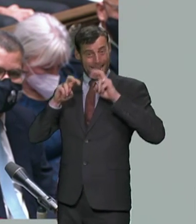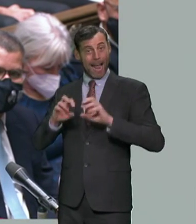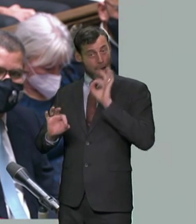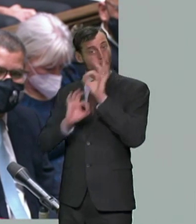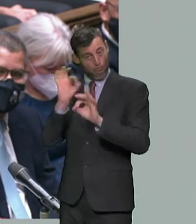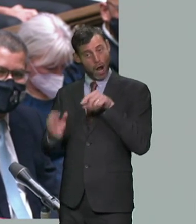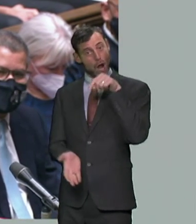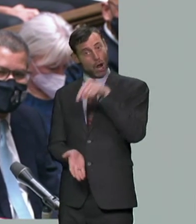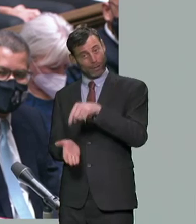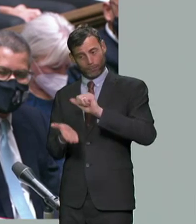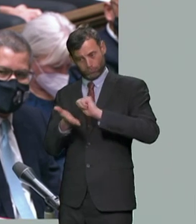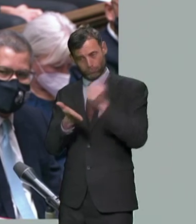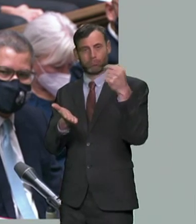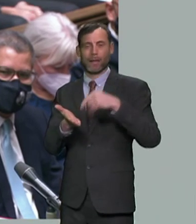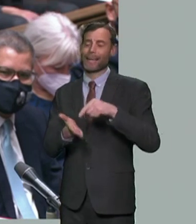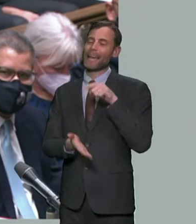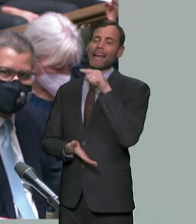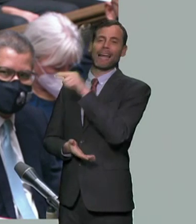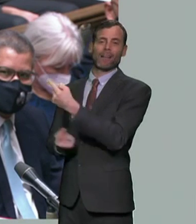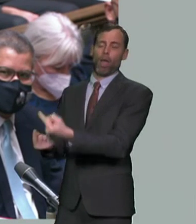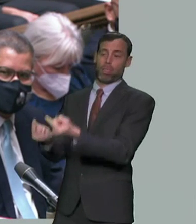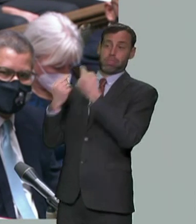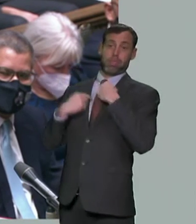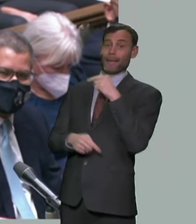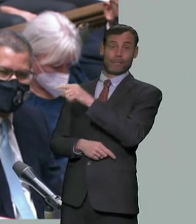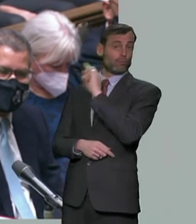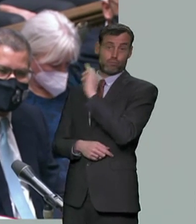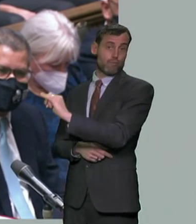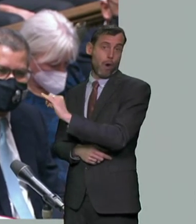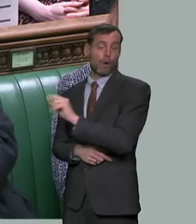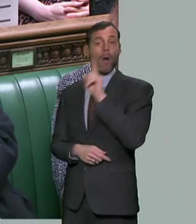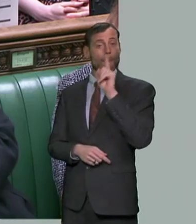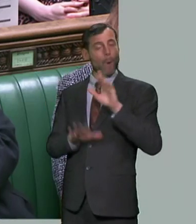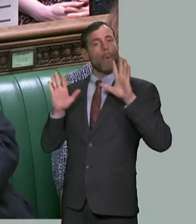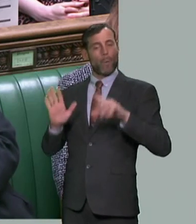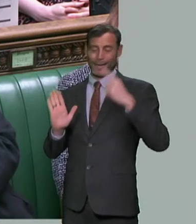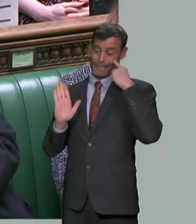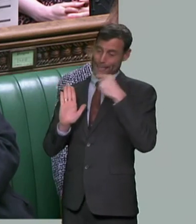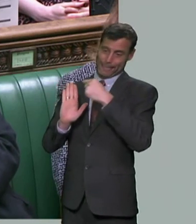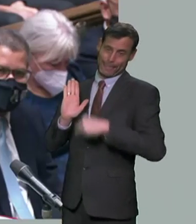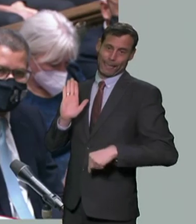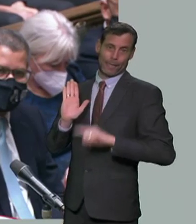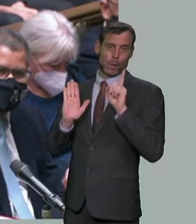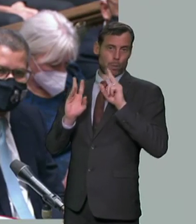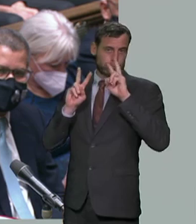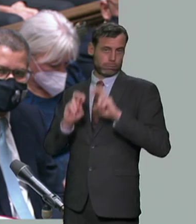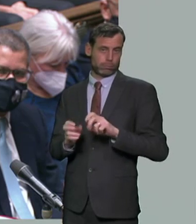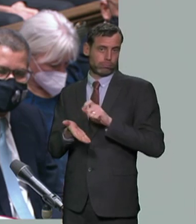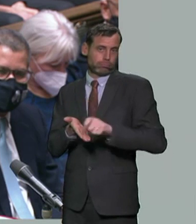I believe he is wrong in what he asserts, but we have to wait and see what the inquiry says.